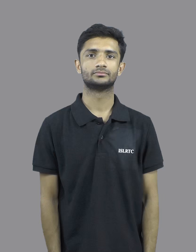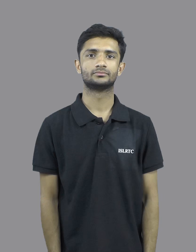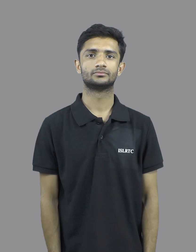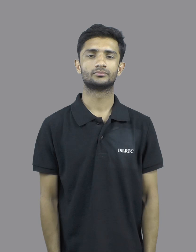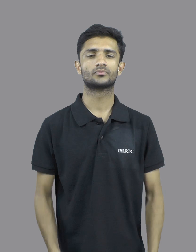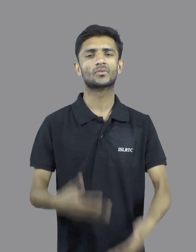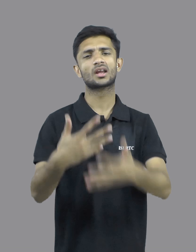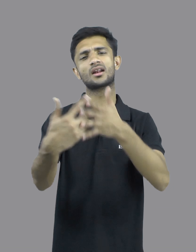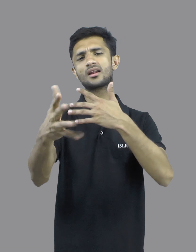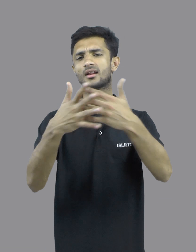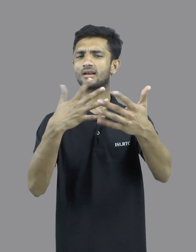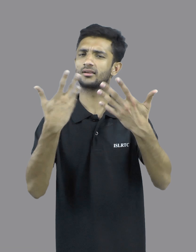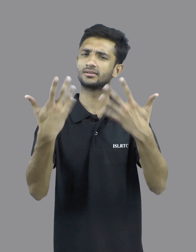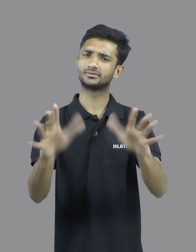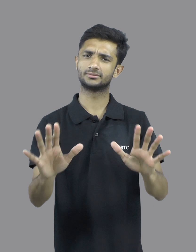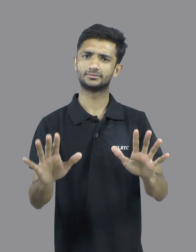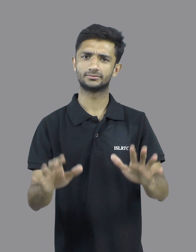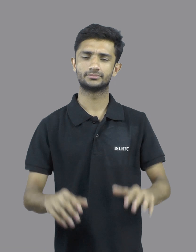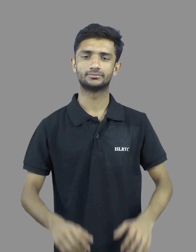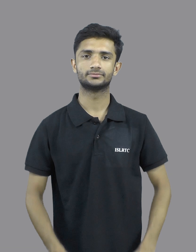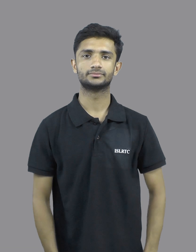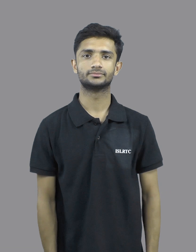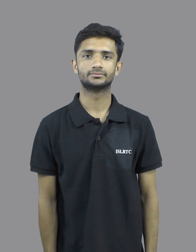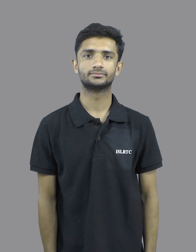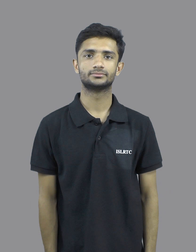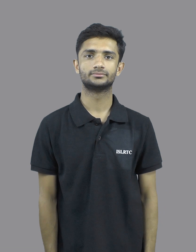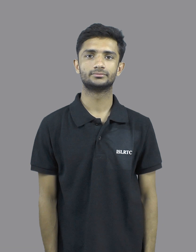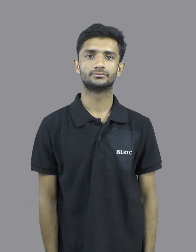Any